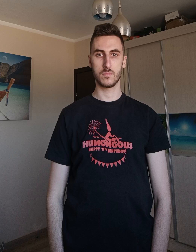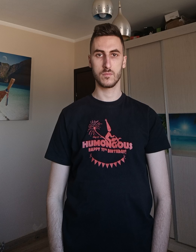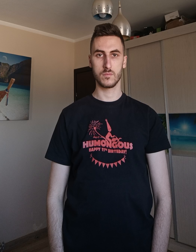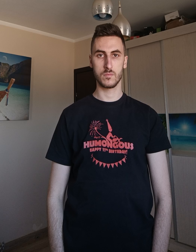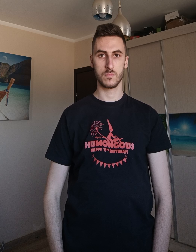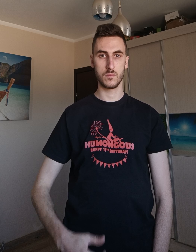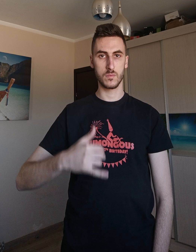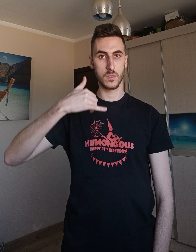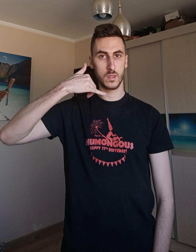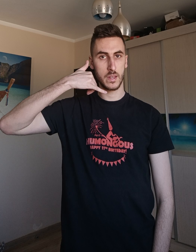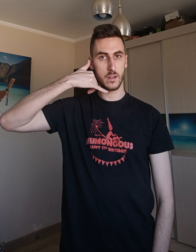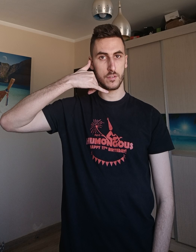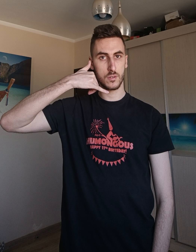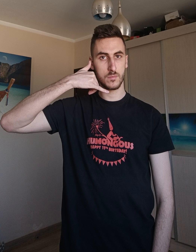טלפון